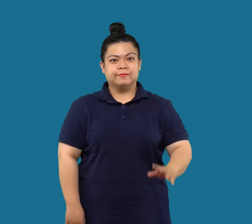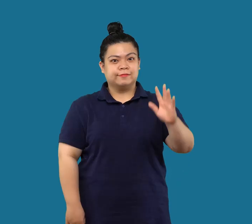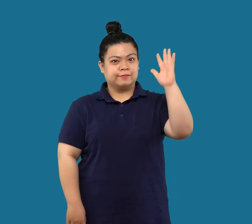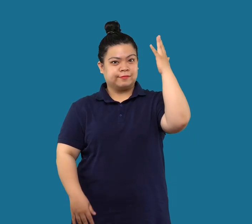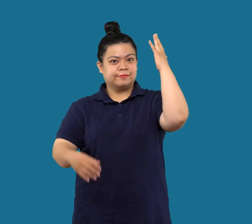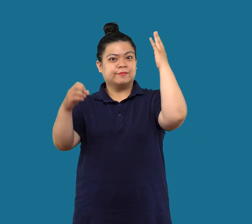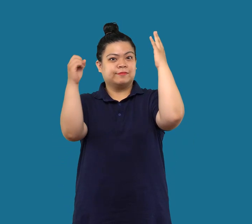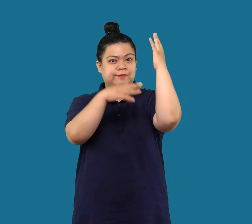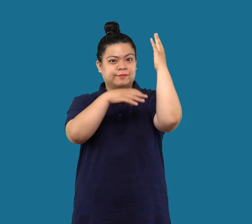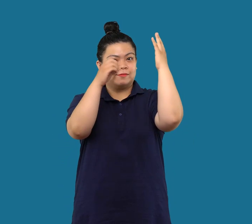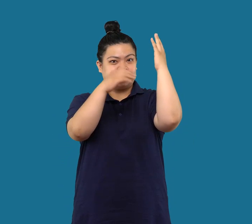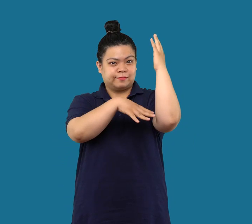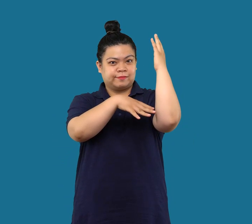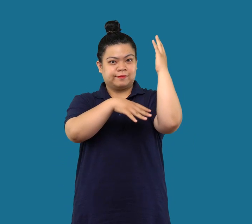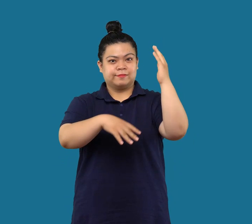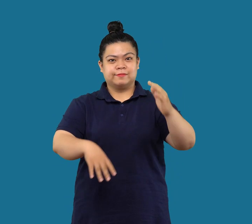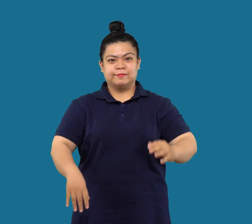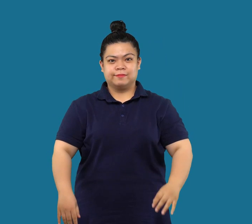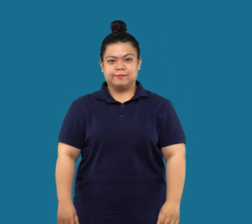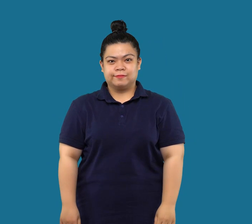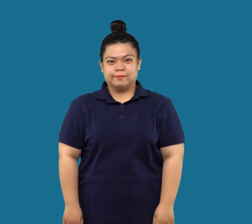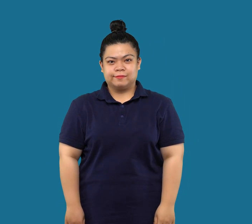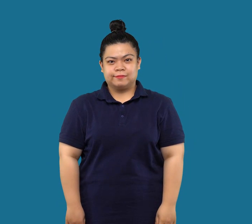bón phân